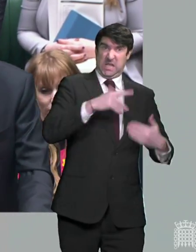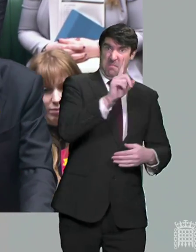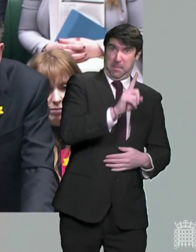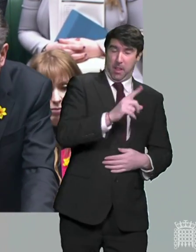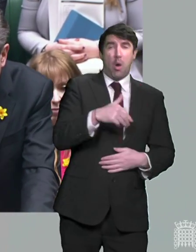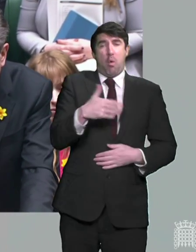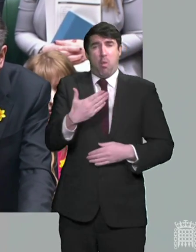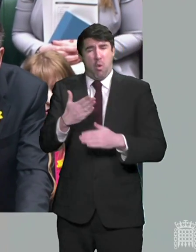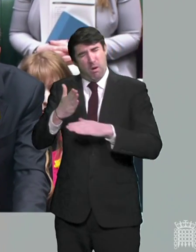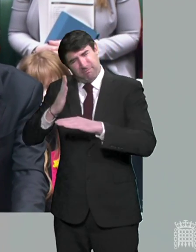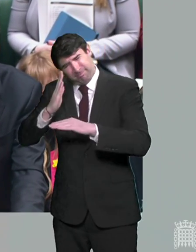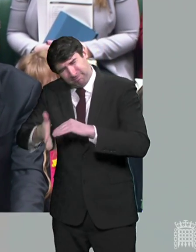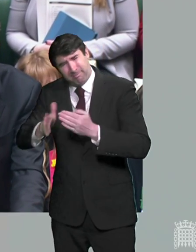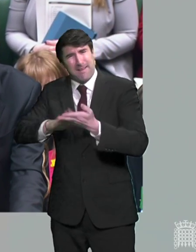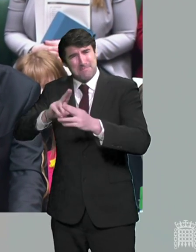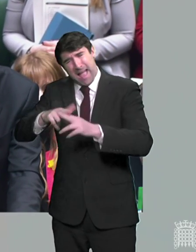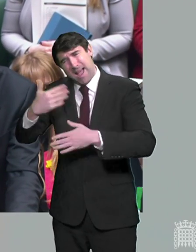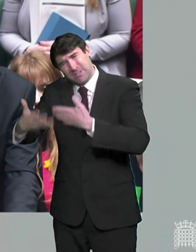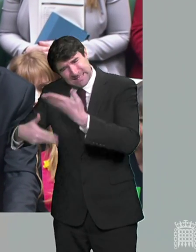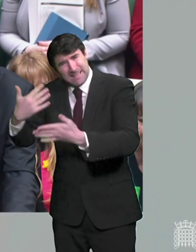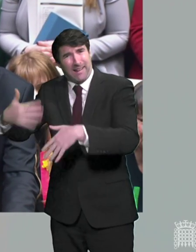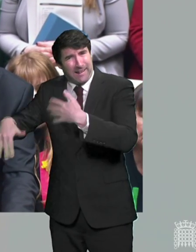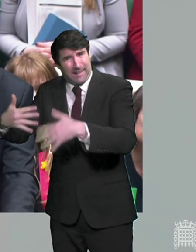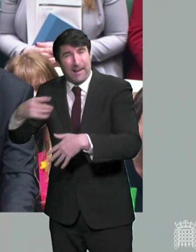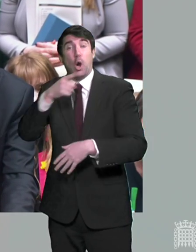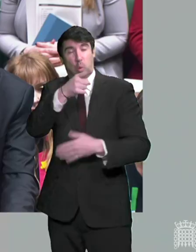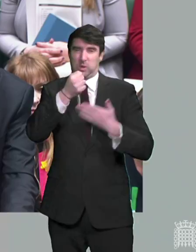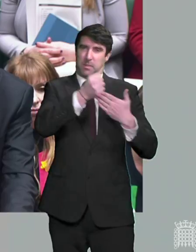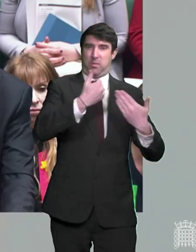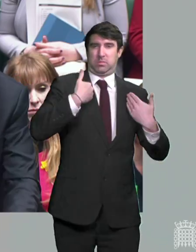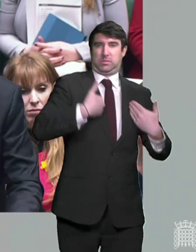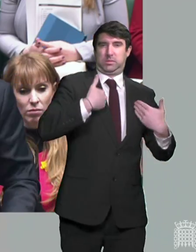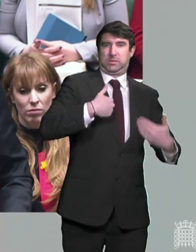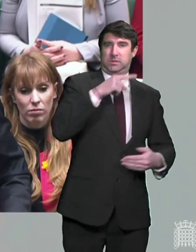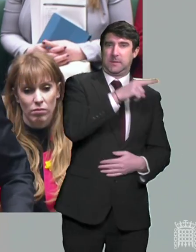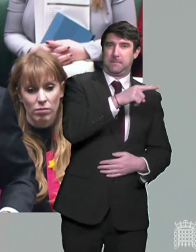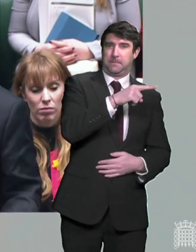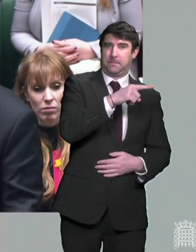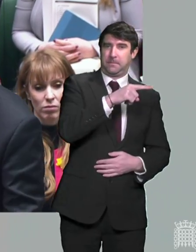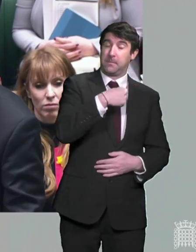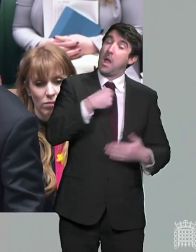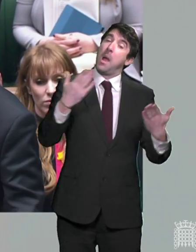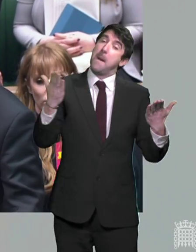I do not want to finish this session without asking about the covid disclosures in today’s Daily Telegraph.